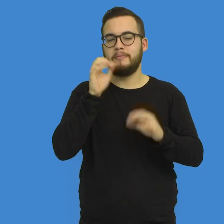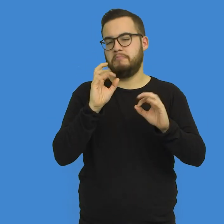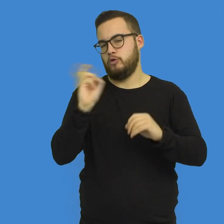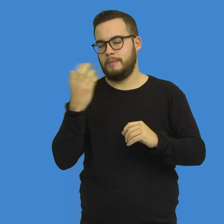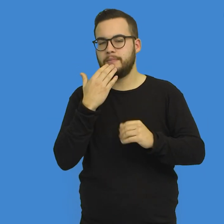otro